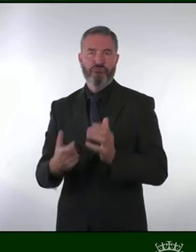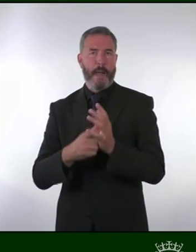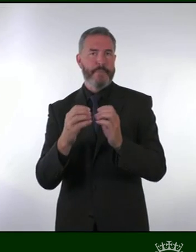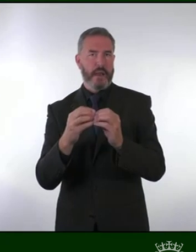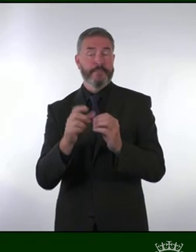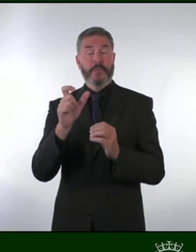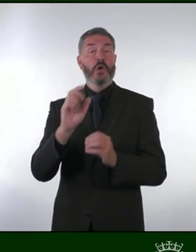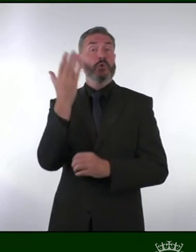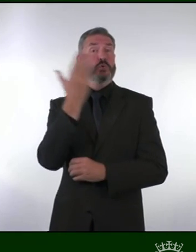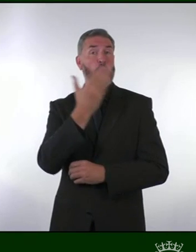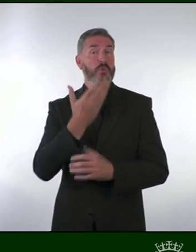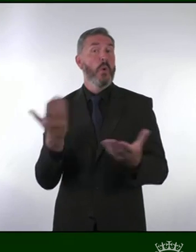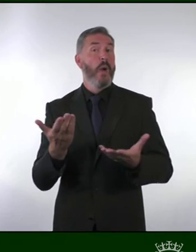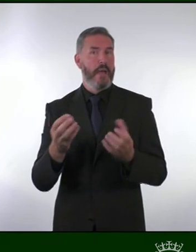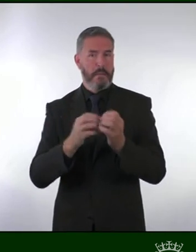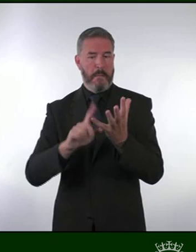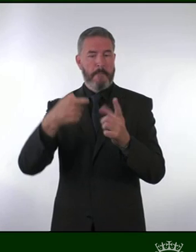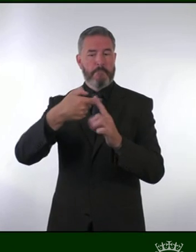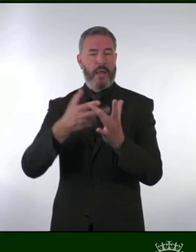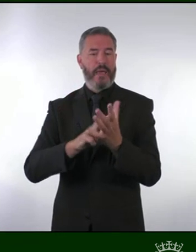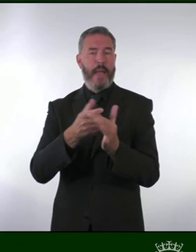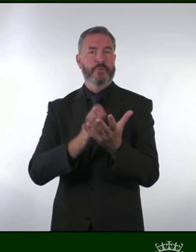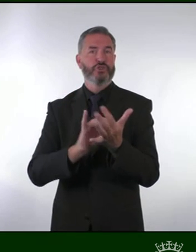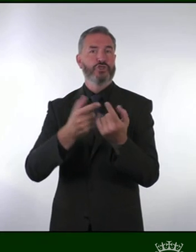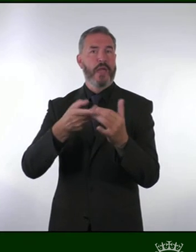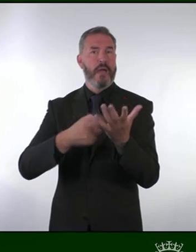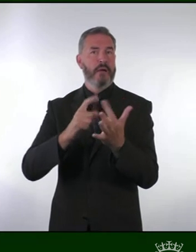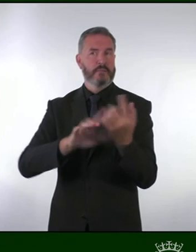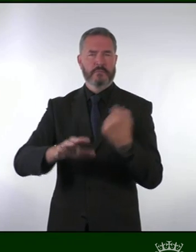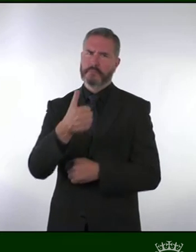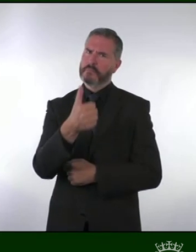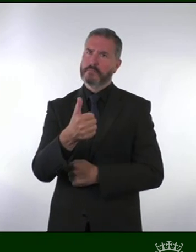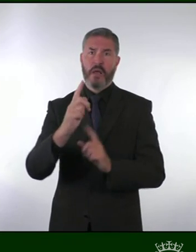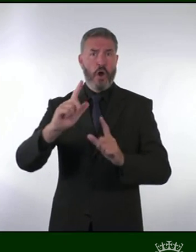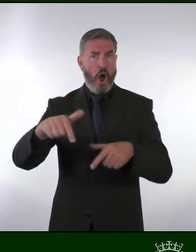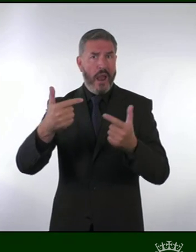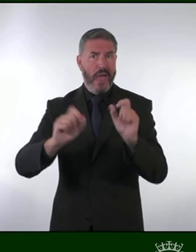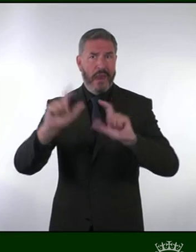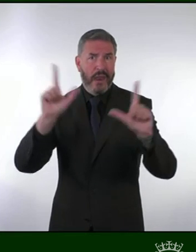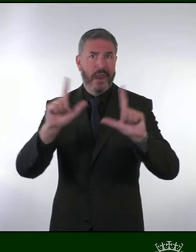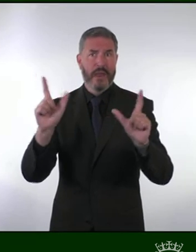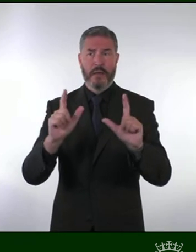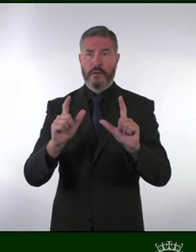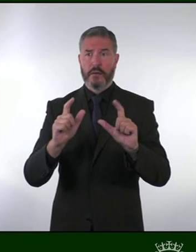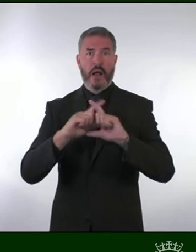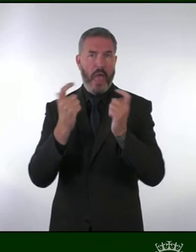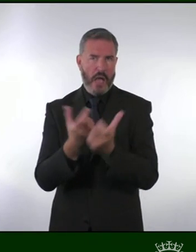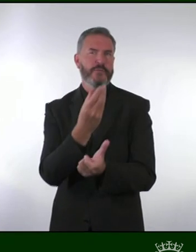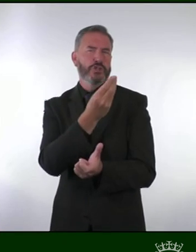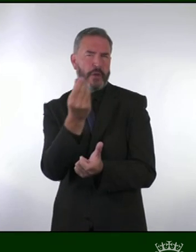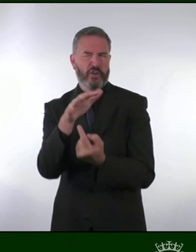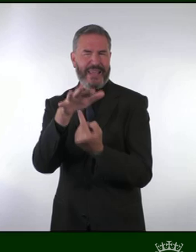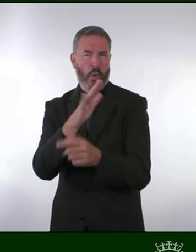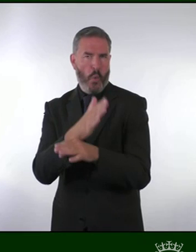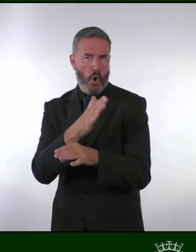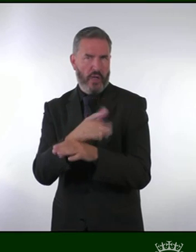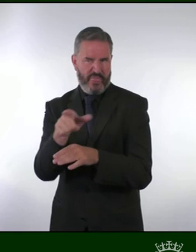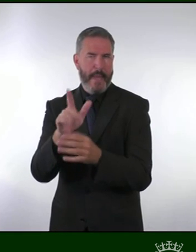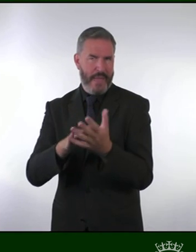Schools in Buckinghamshire have done a tremendous job in recent months, balancing online learning with physical classes for the children of key workers.